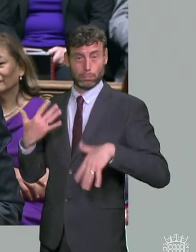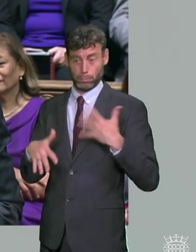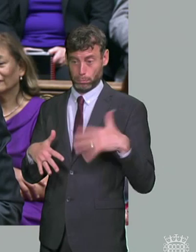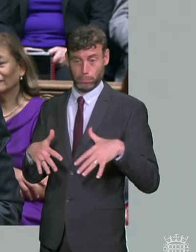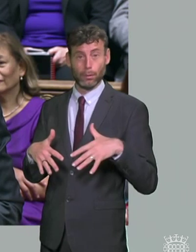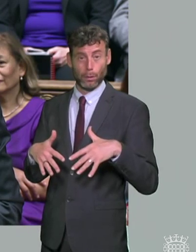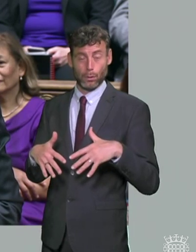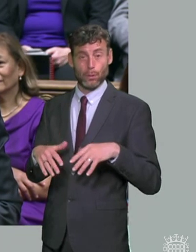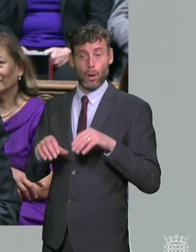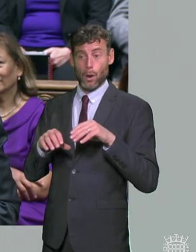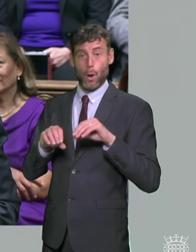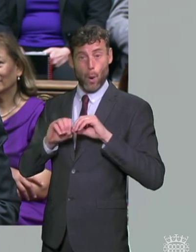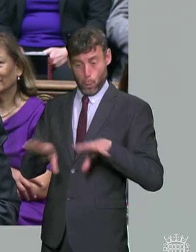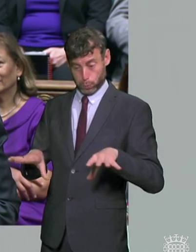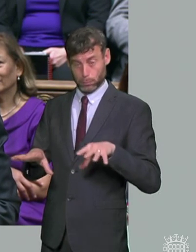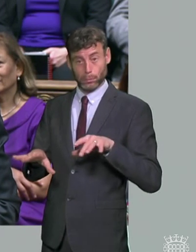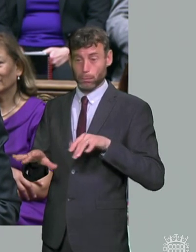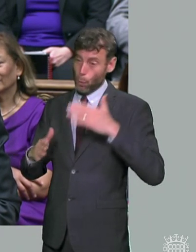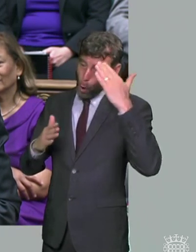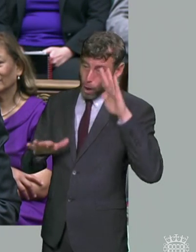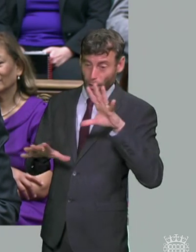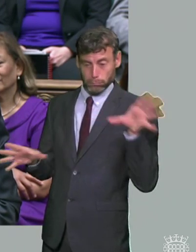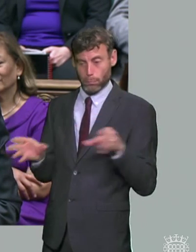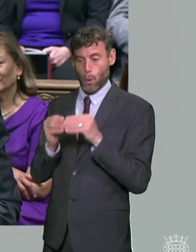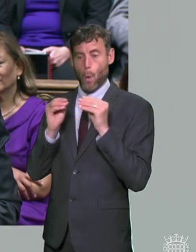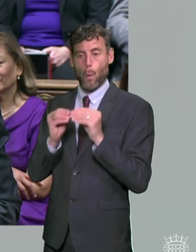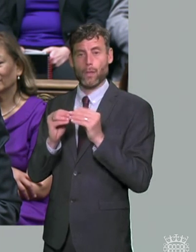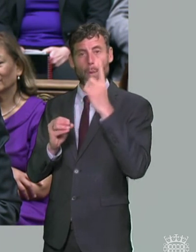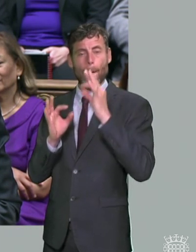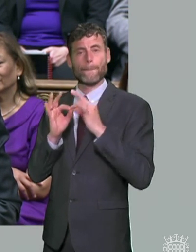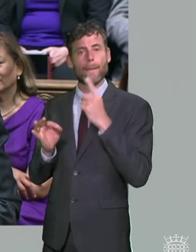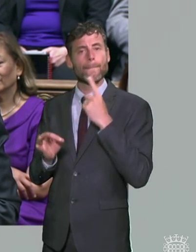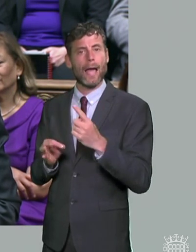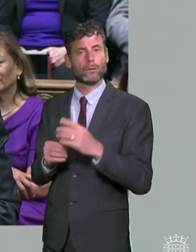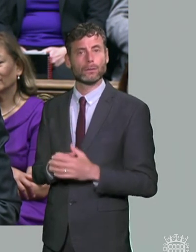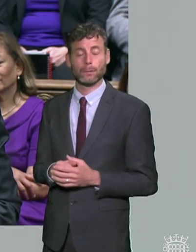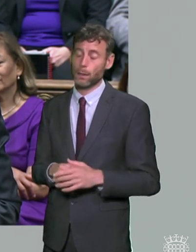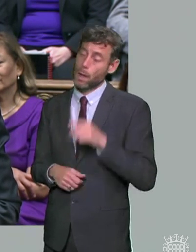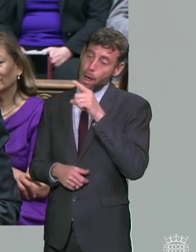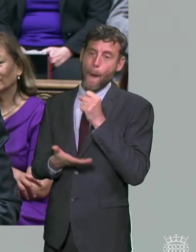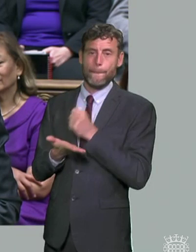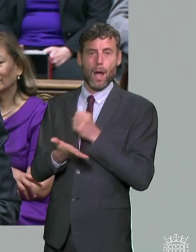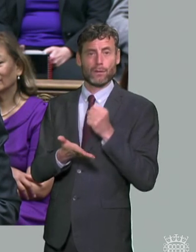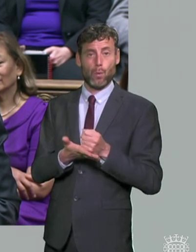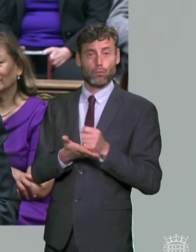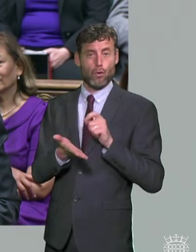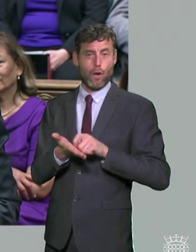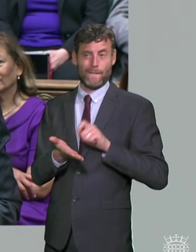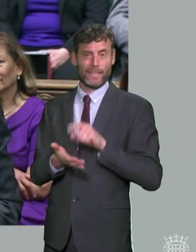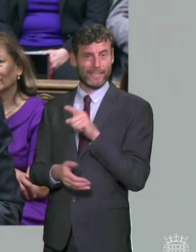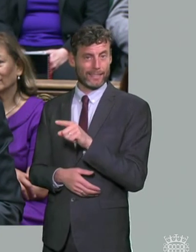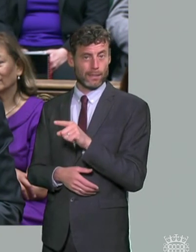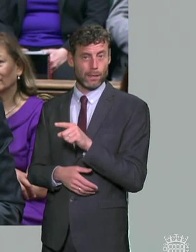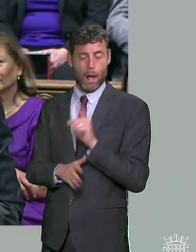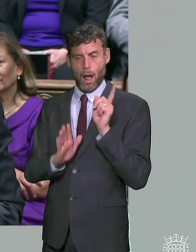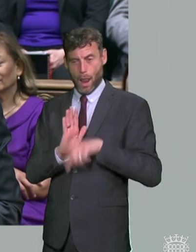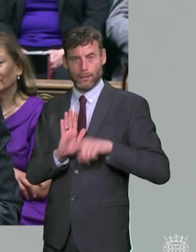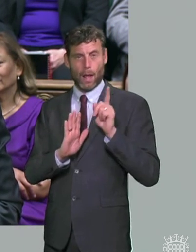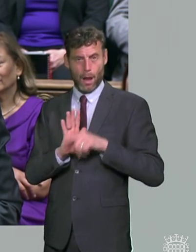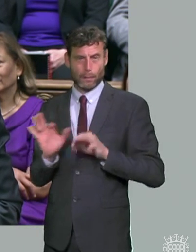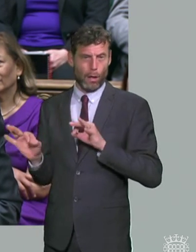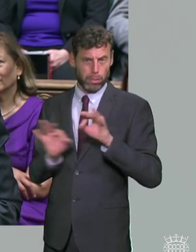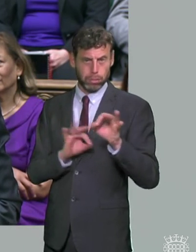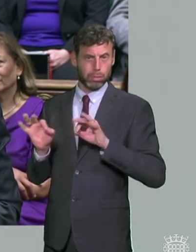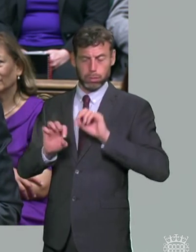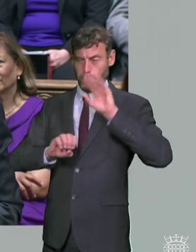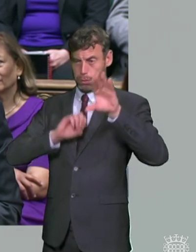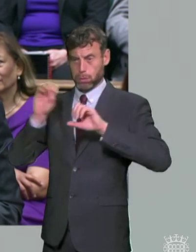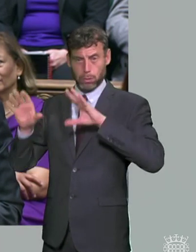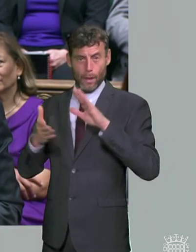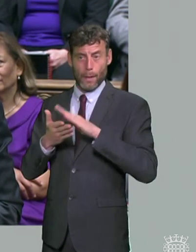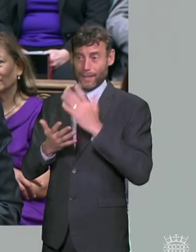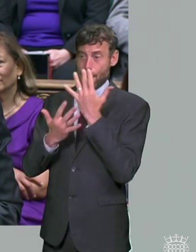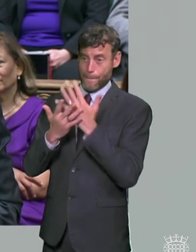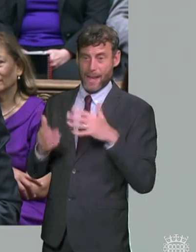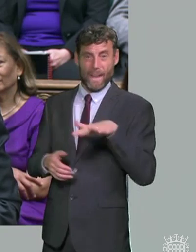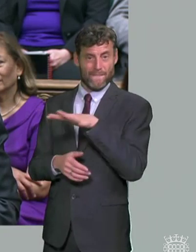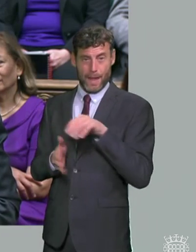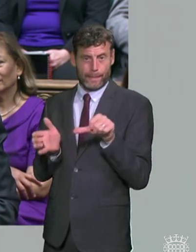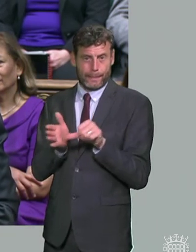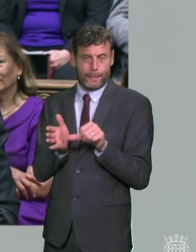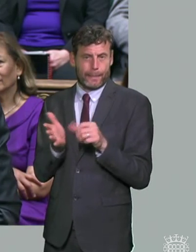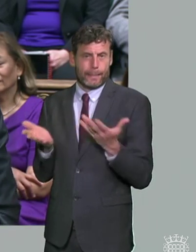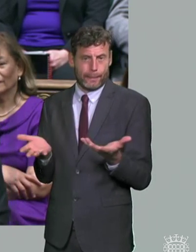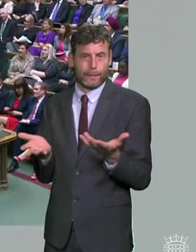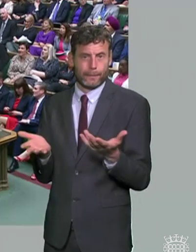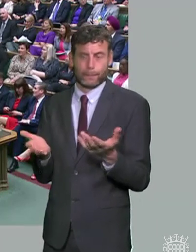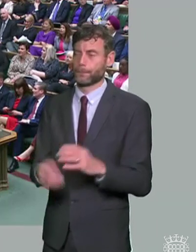Does the Prime Minister accept that the Passport Office’s backlog is placing additional pressure on families who are already struggling with the cost of living crisis?